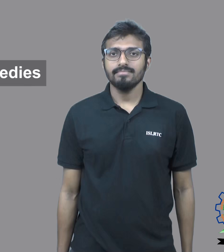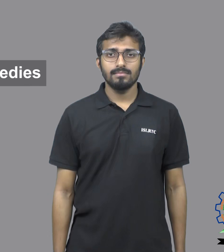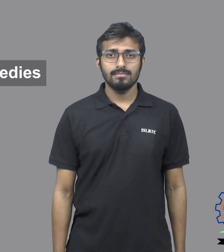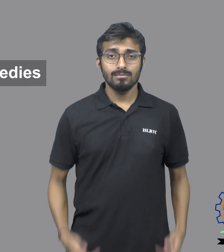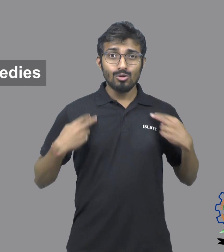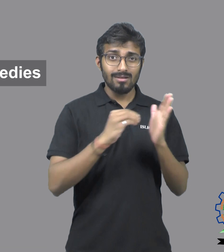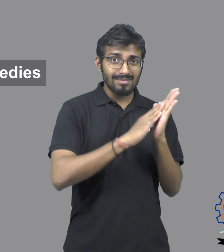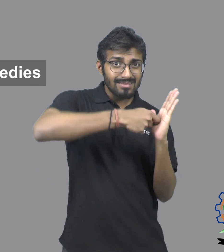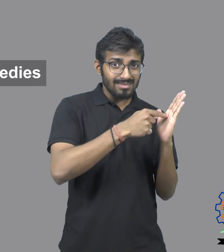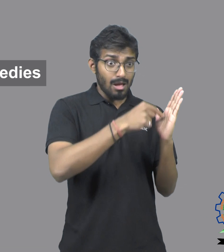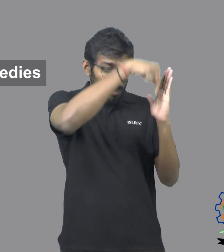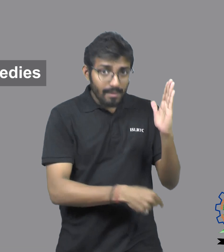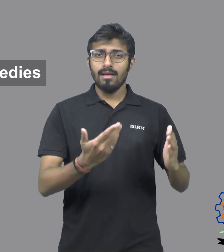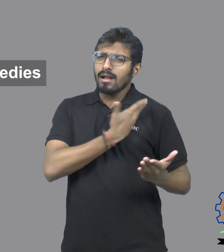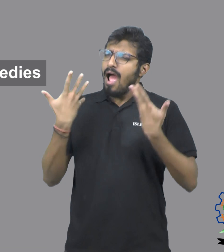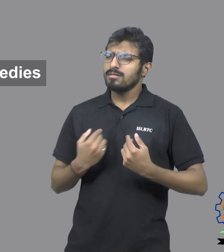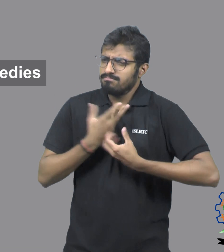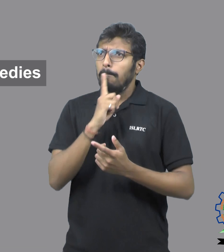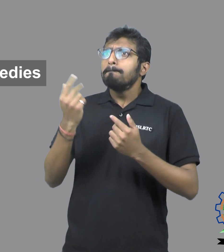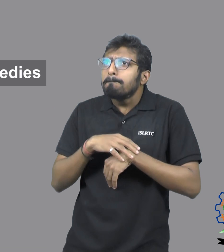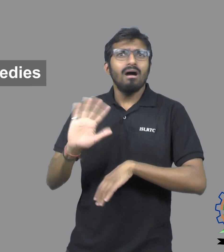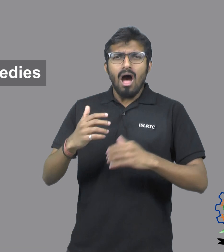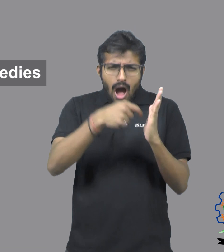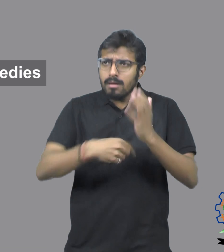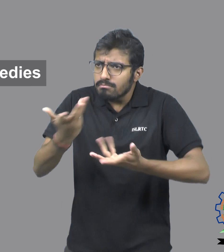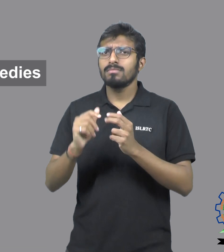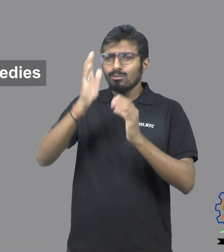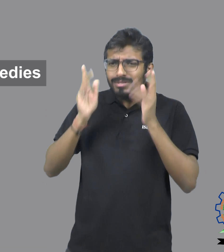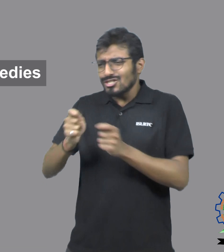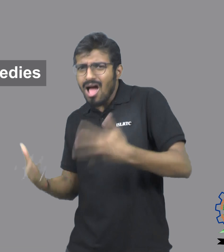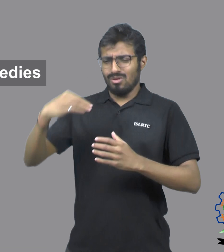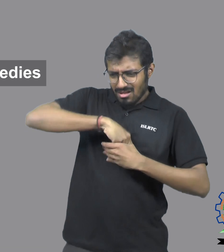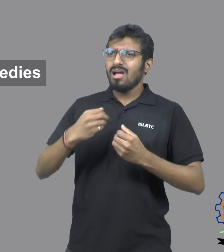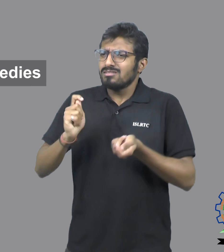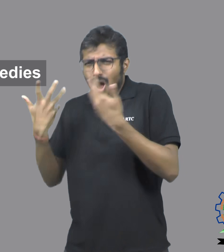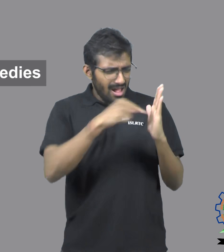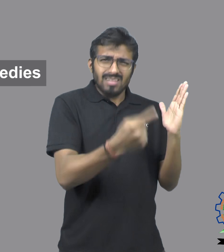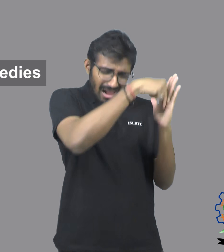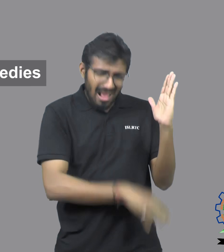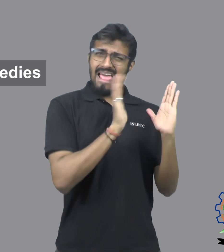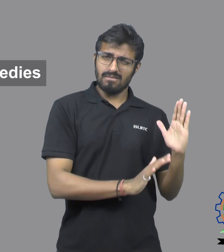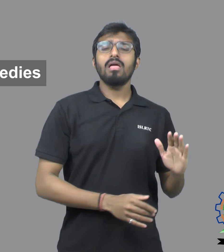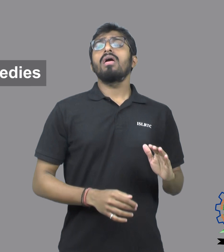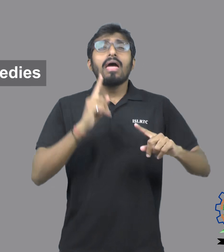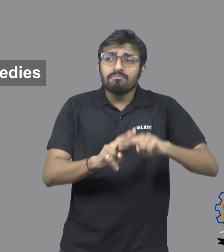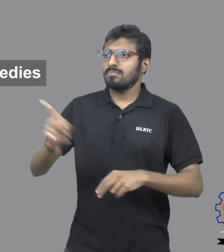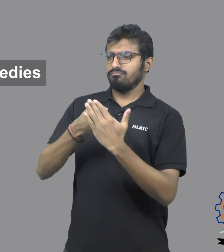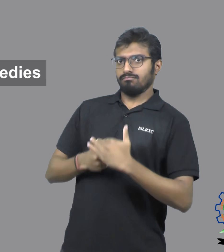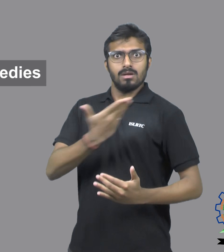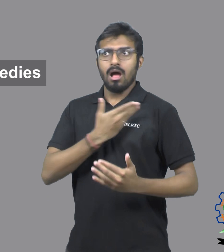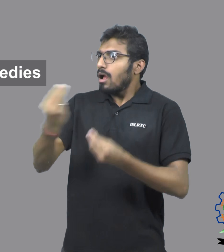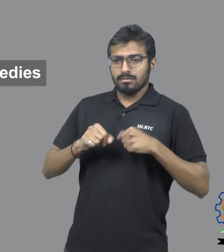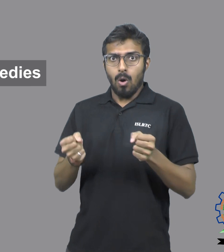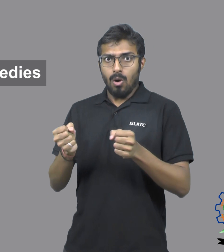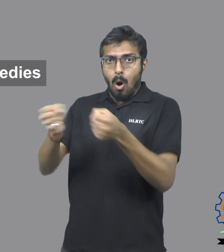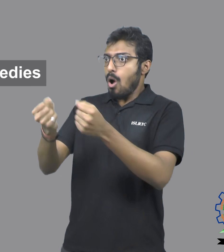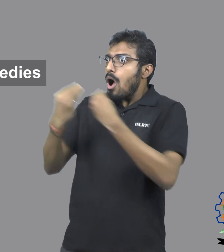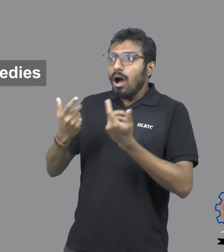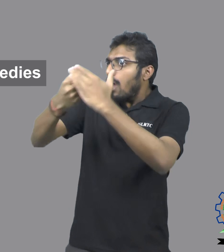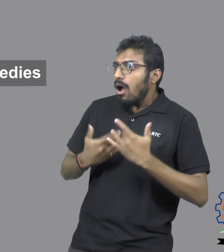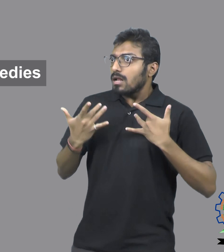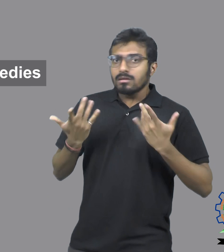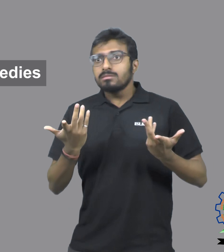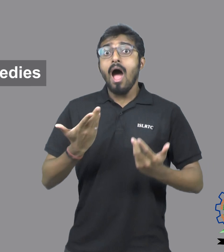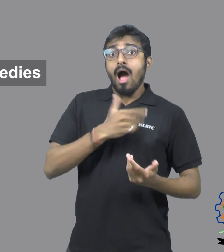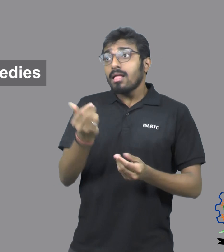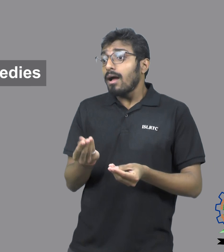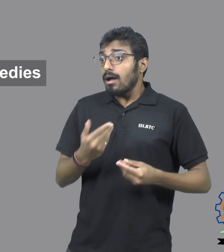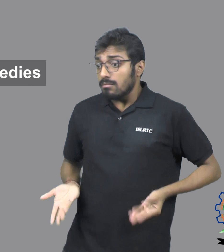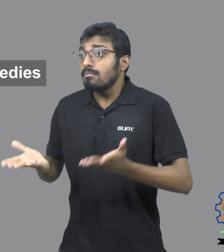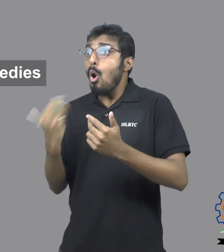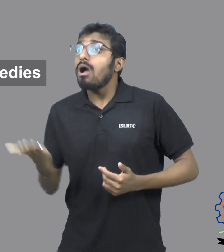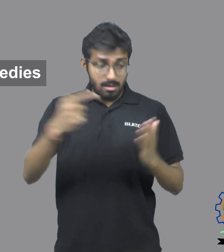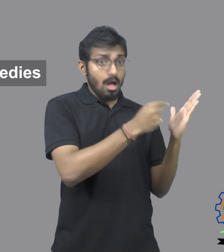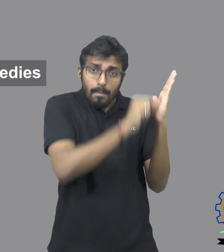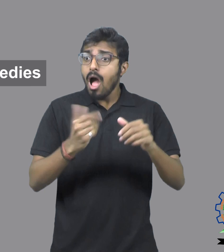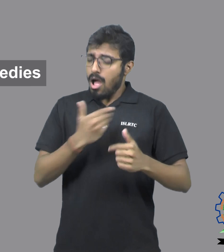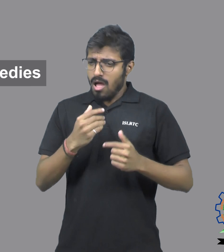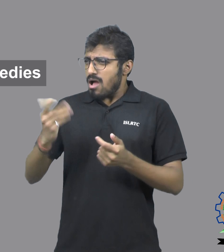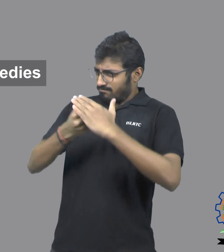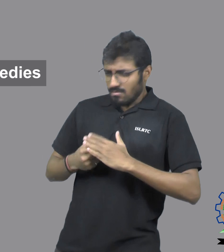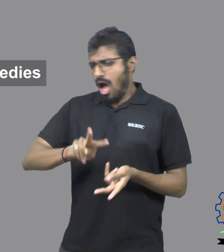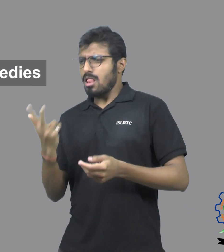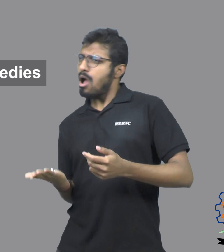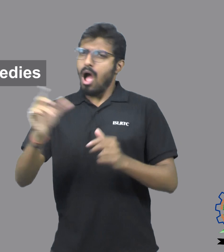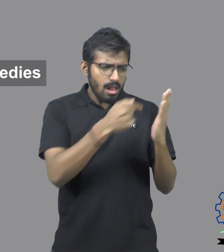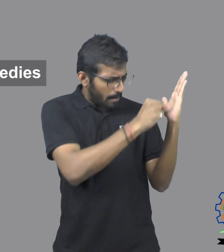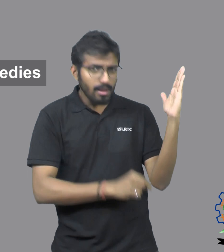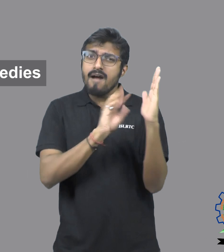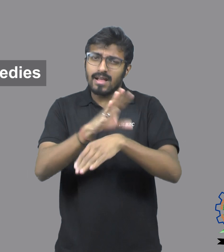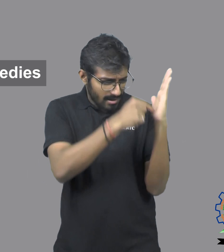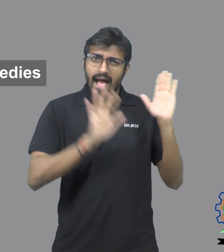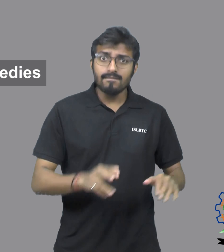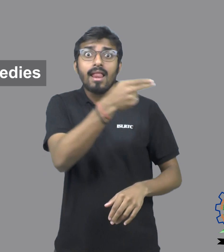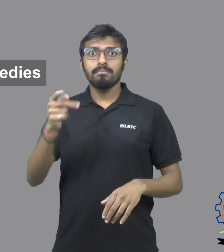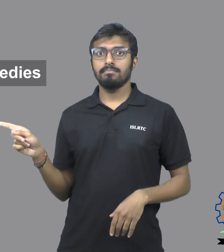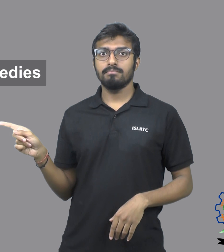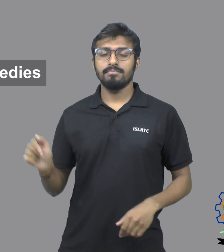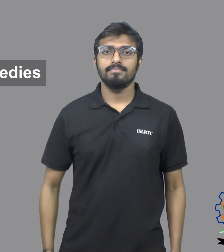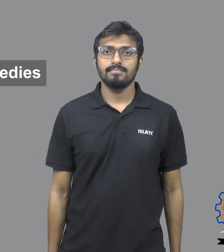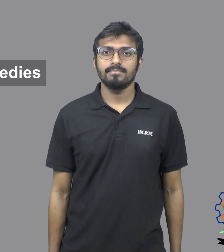Constitutional Remedies